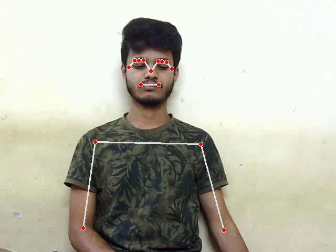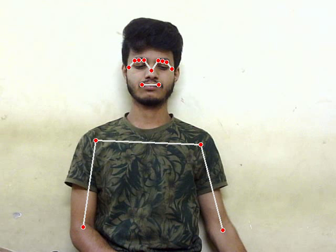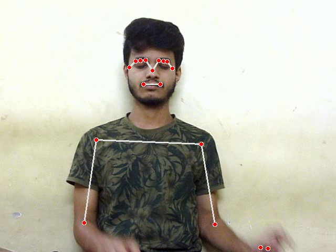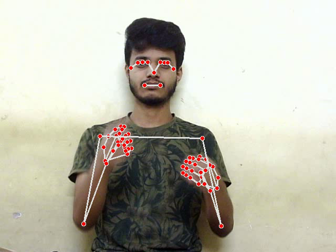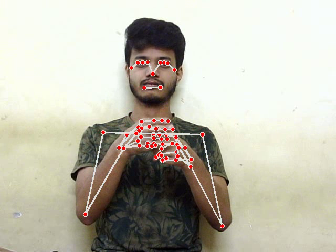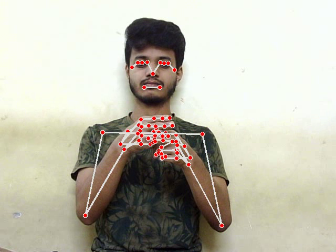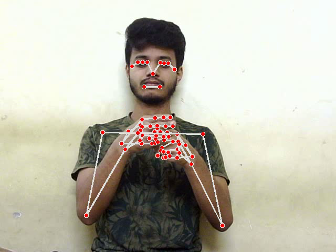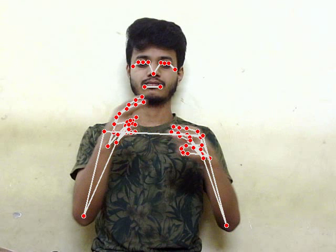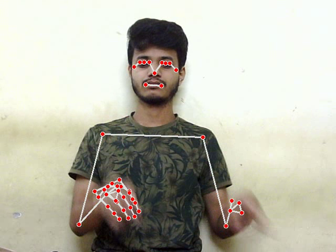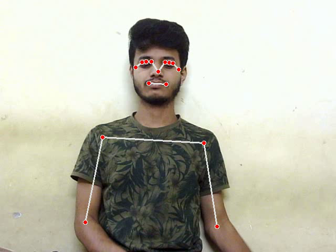name